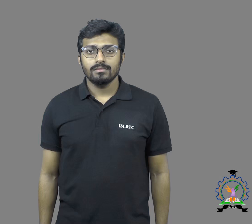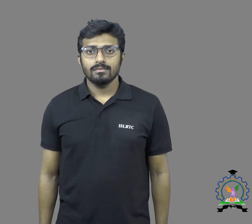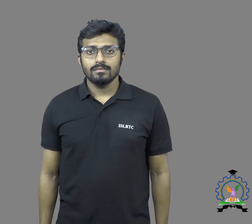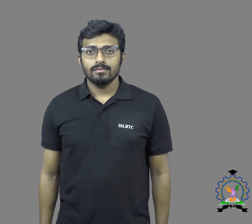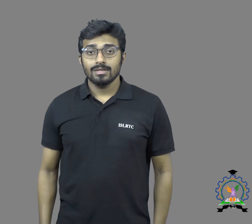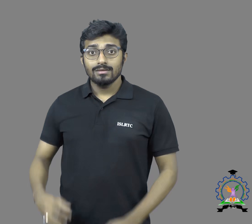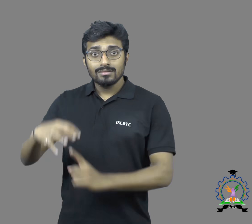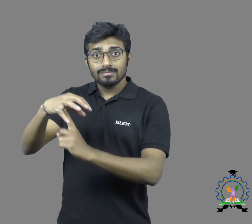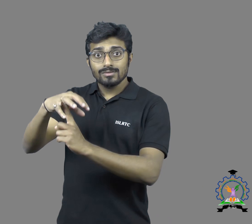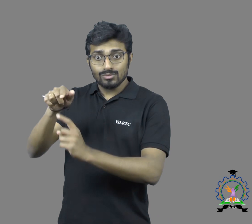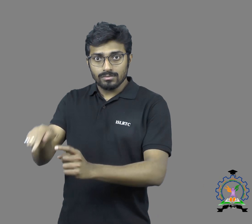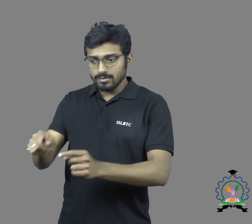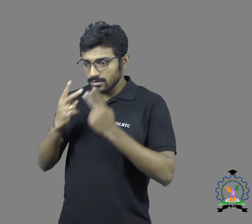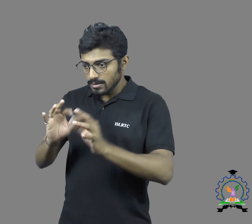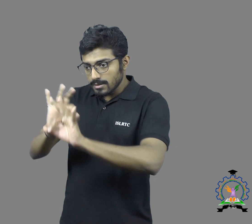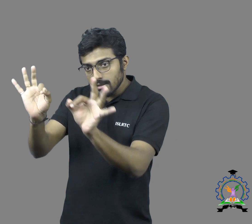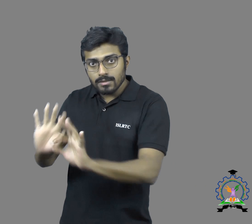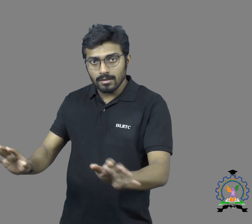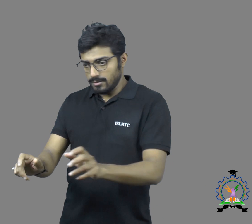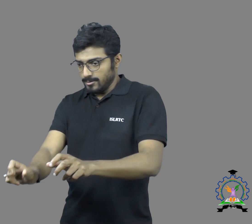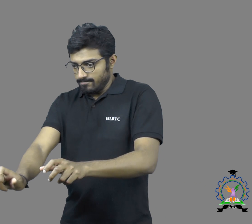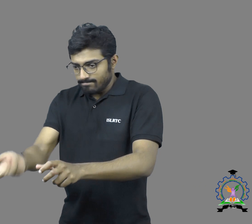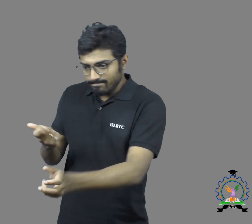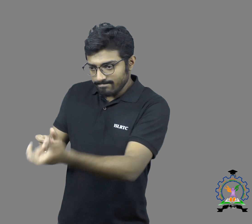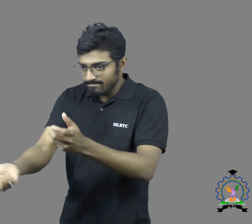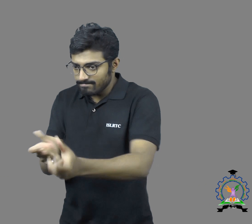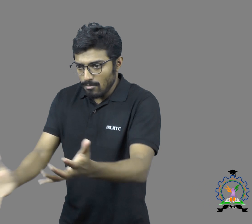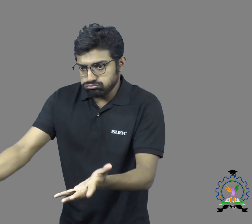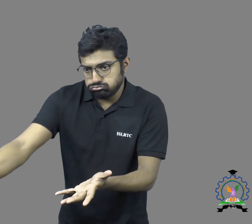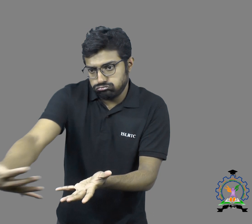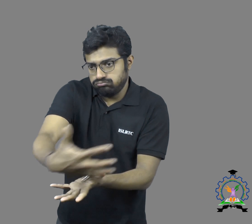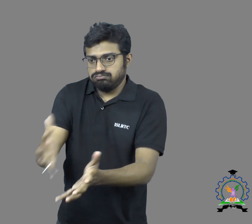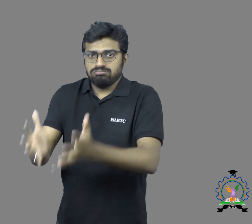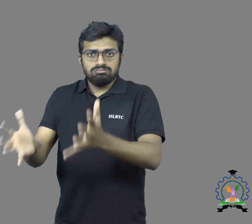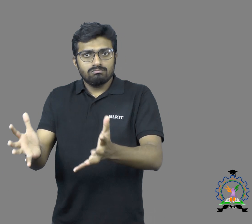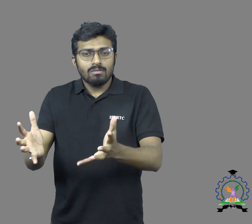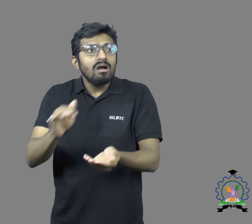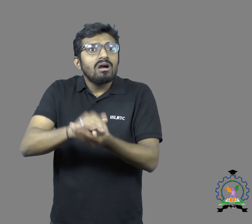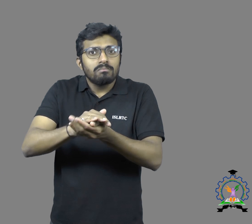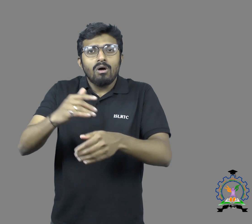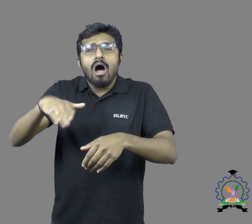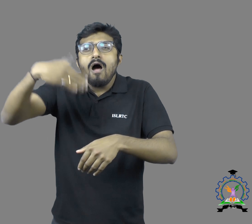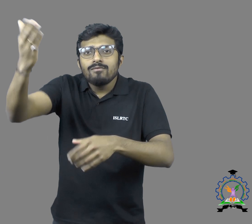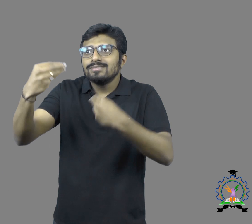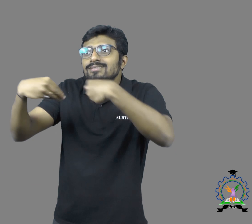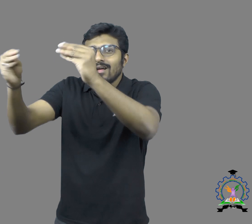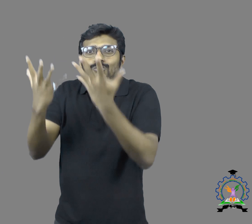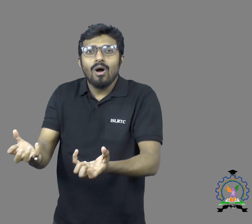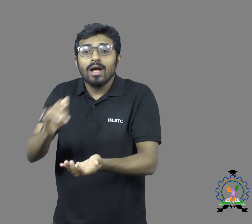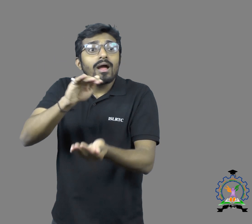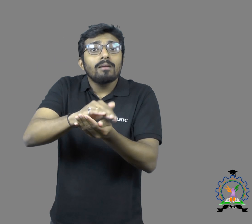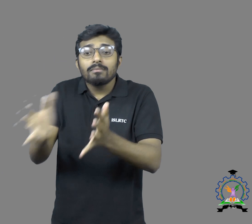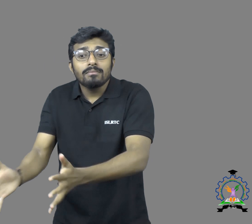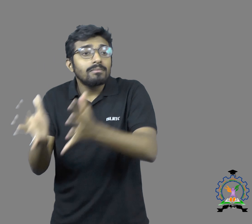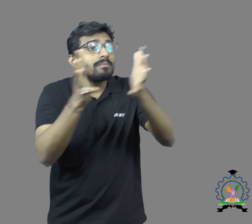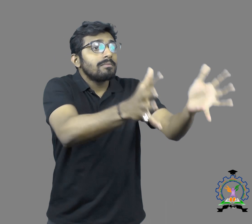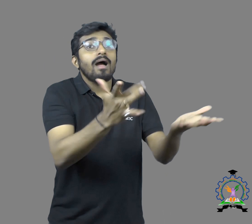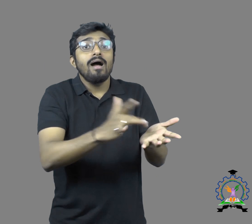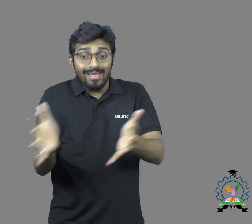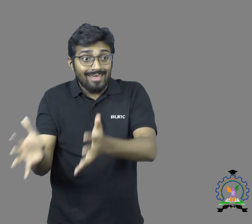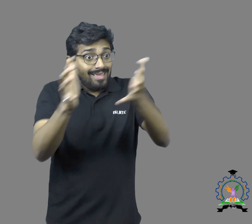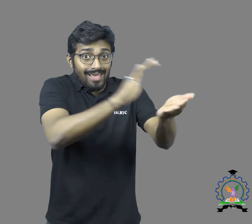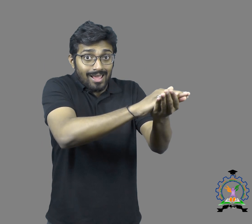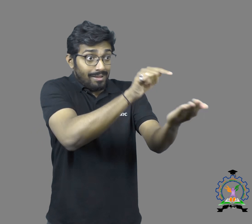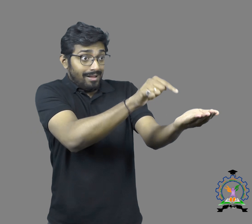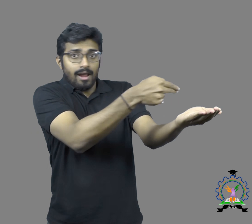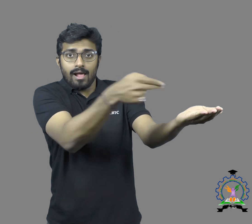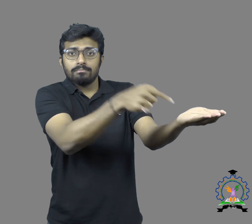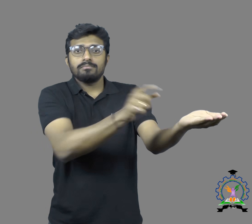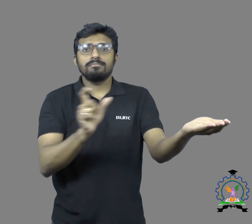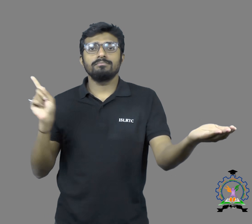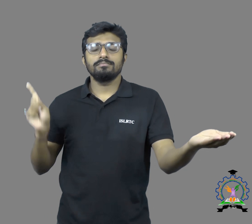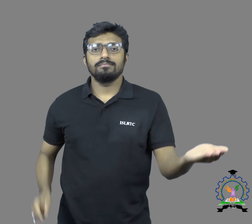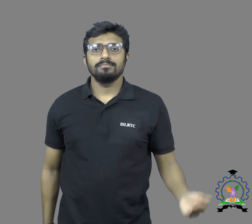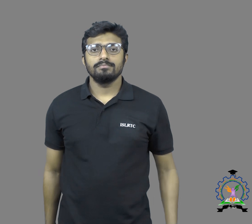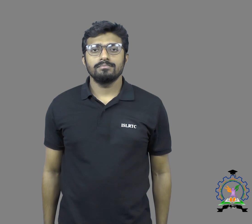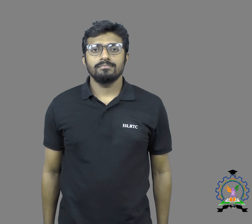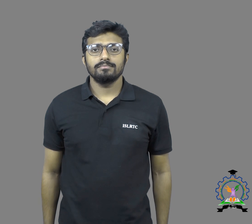Mushroom Storage